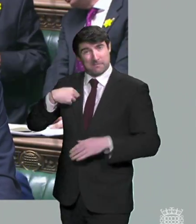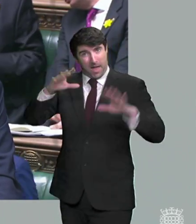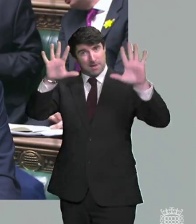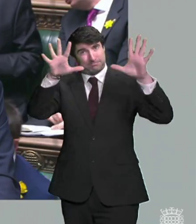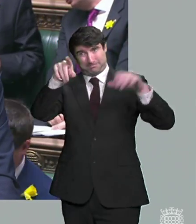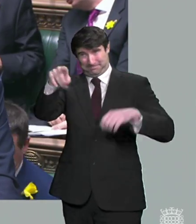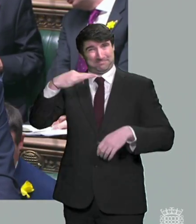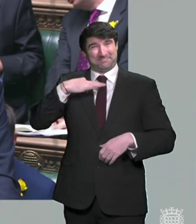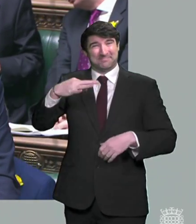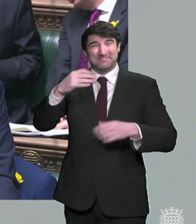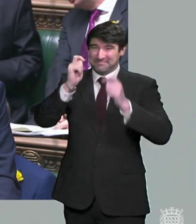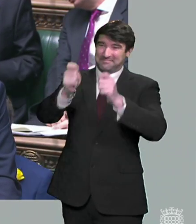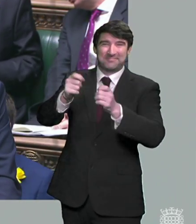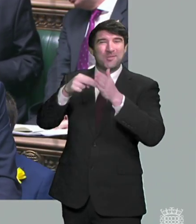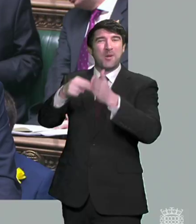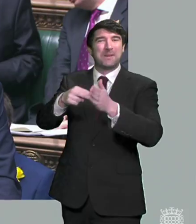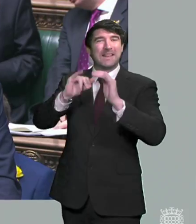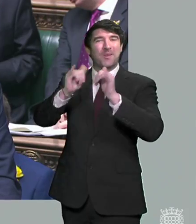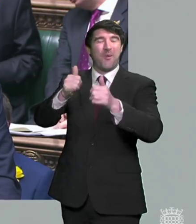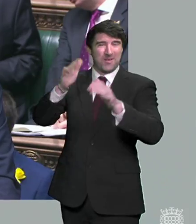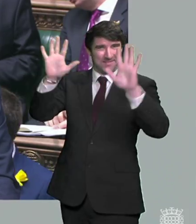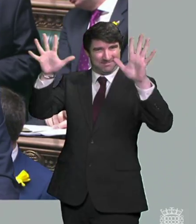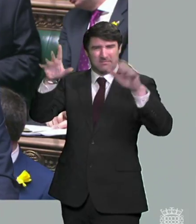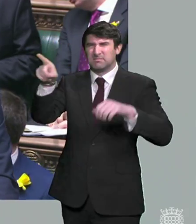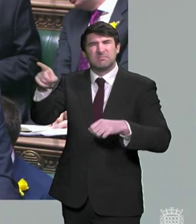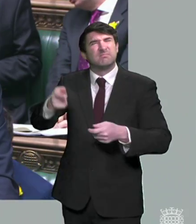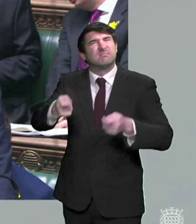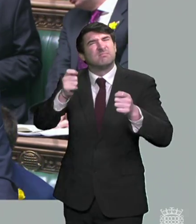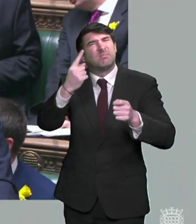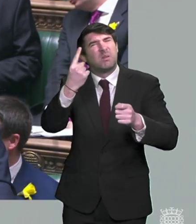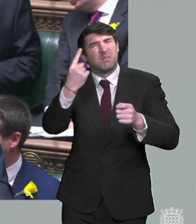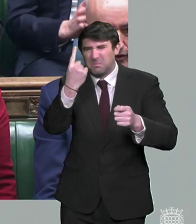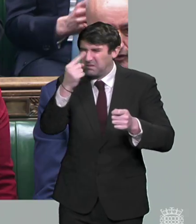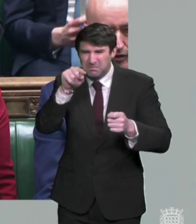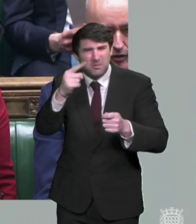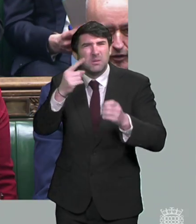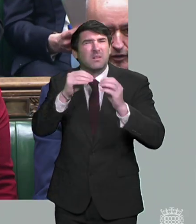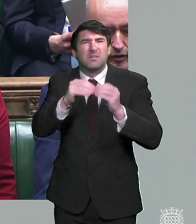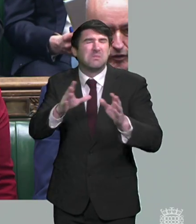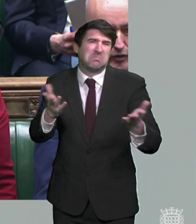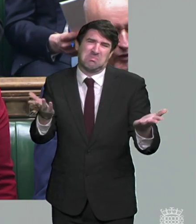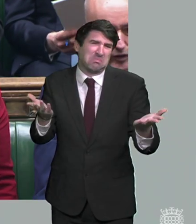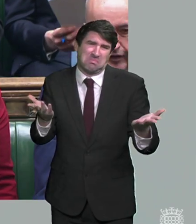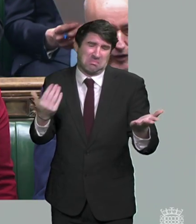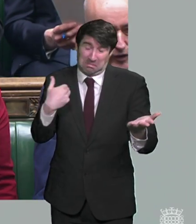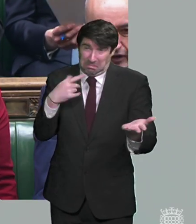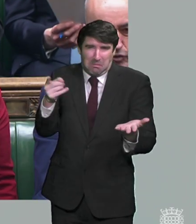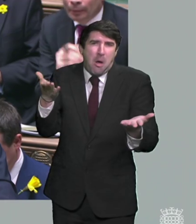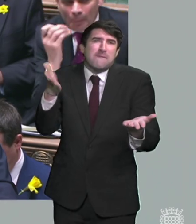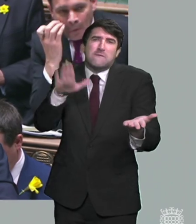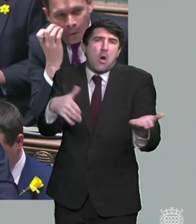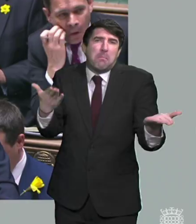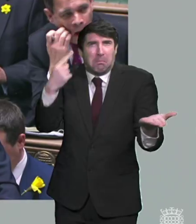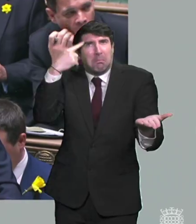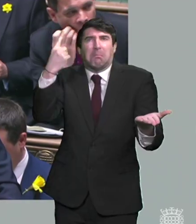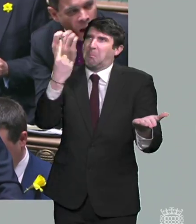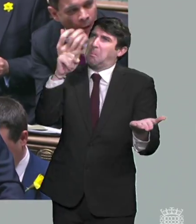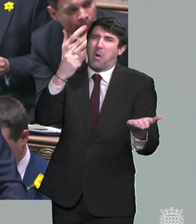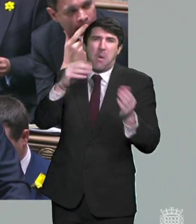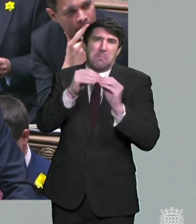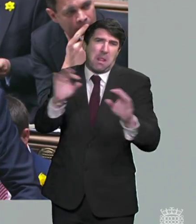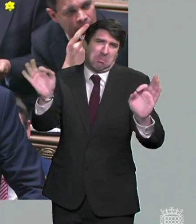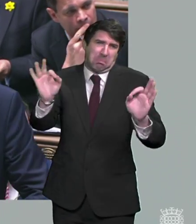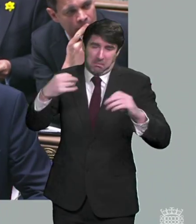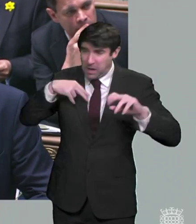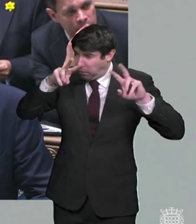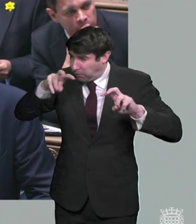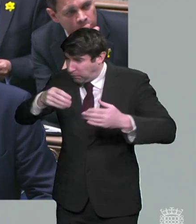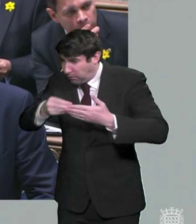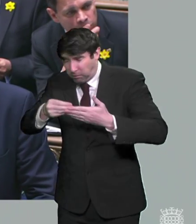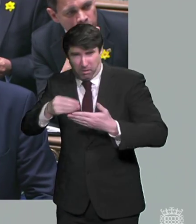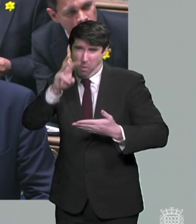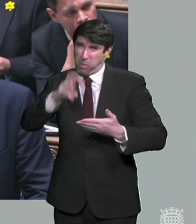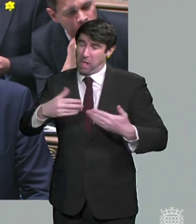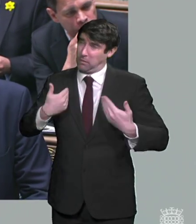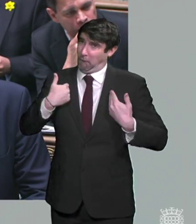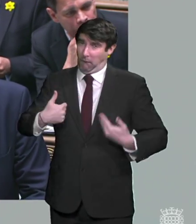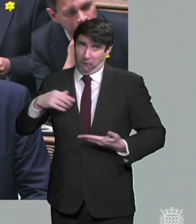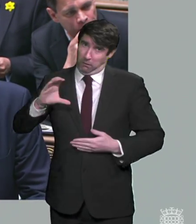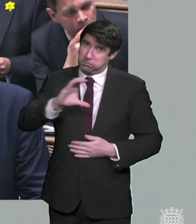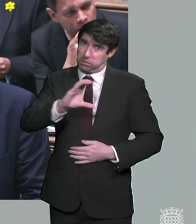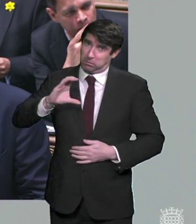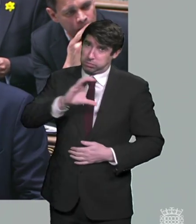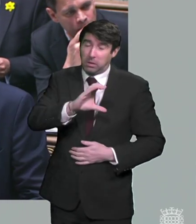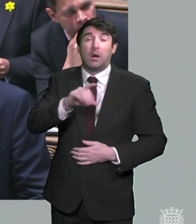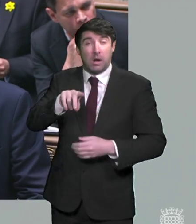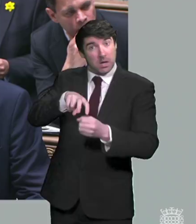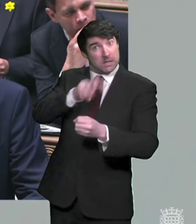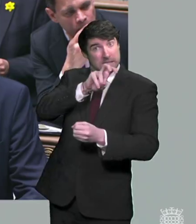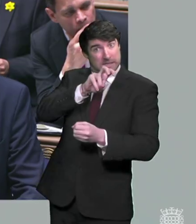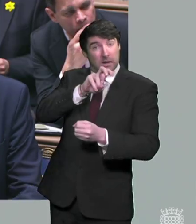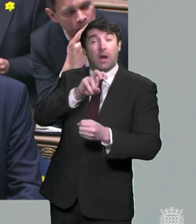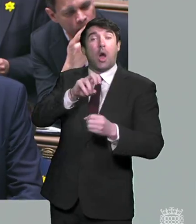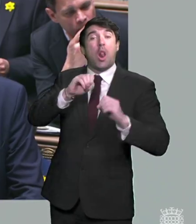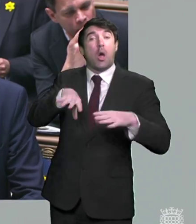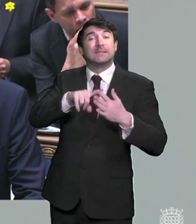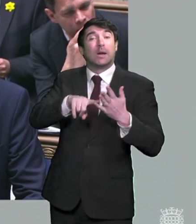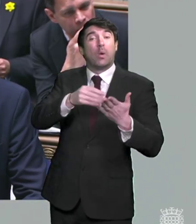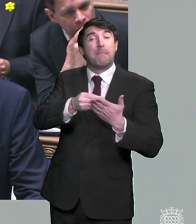I do not recognise the figure that she has just quoted: the UK Government have made sure that record funding has flowed through to the Welsh Government, and in replacing the funds that we used to receive from the European Union we have made sure that Wales has not lost out by one penny.